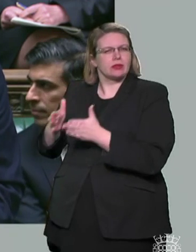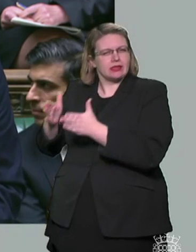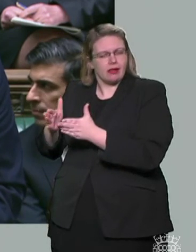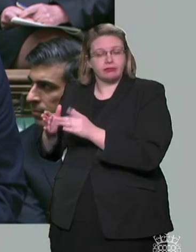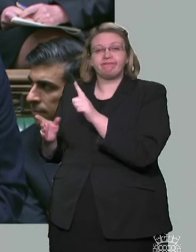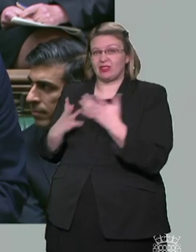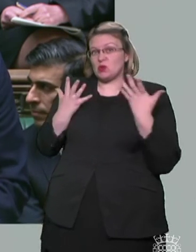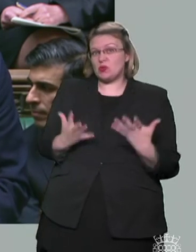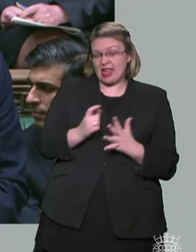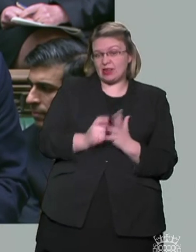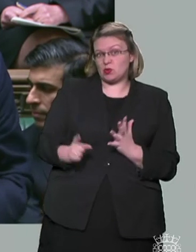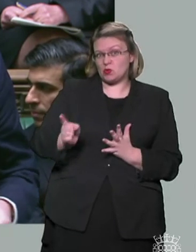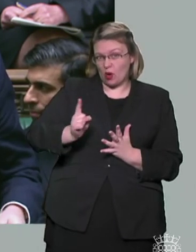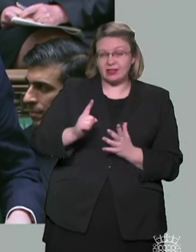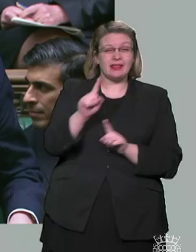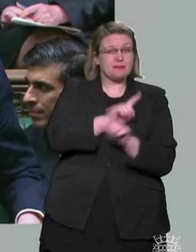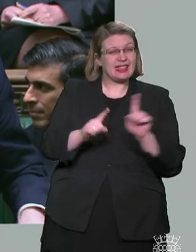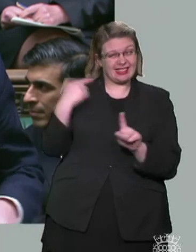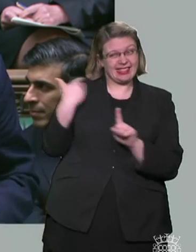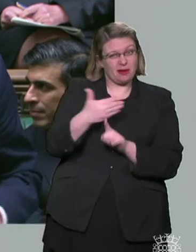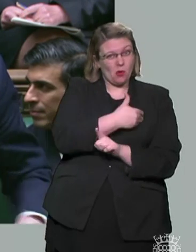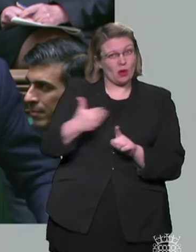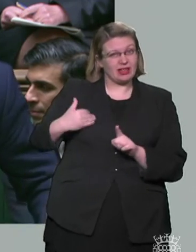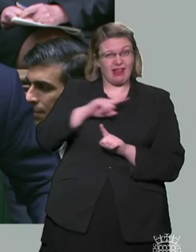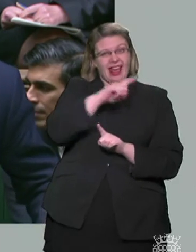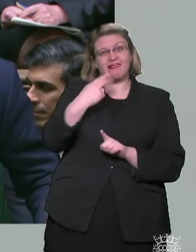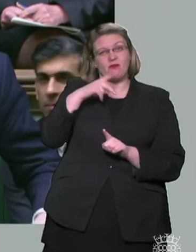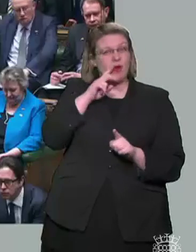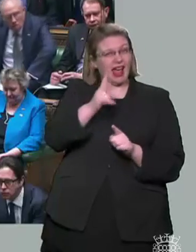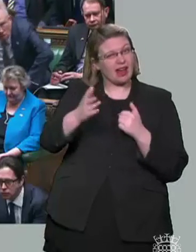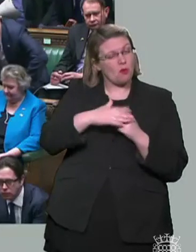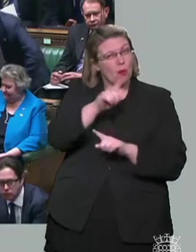In addition to my duties in this House, I shall have further such meetings later today.